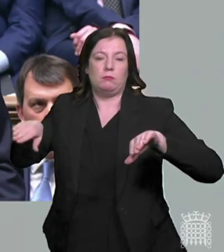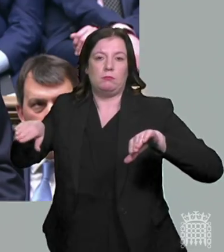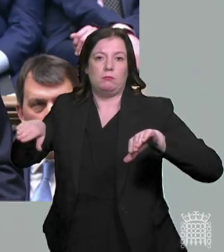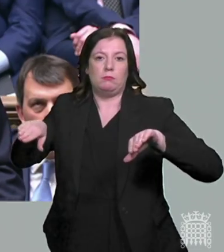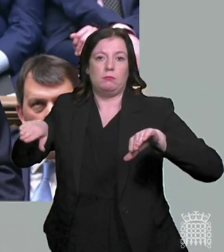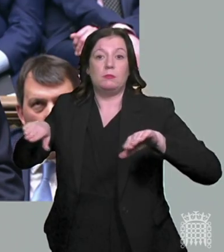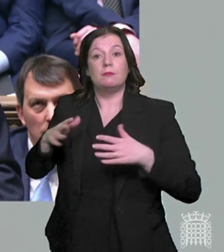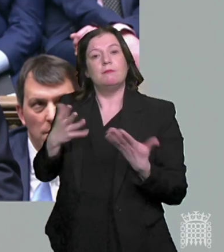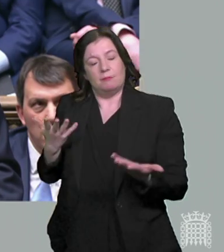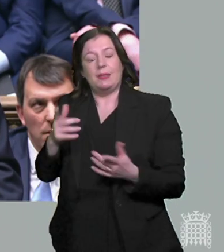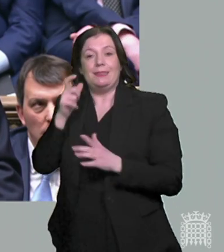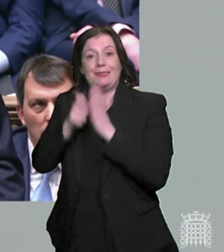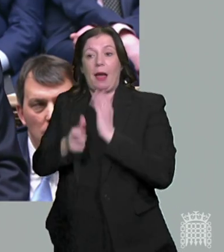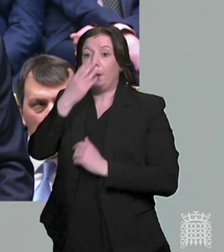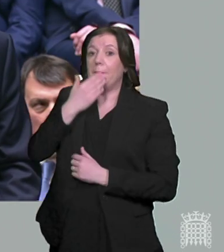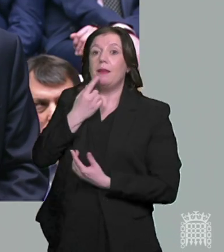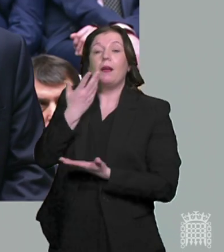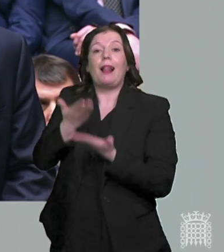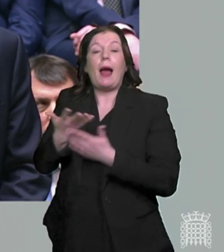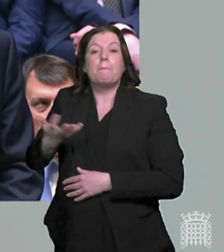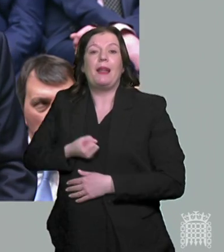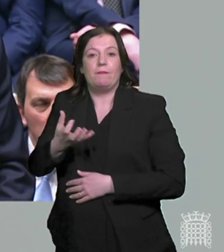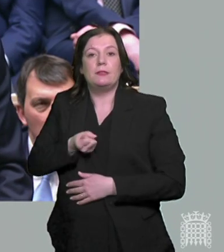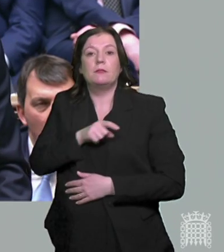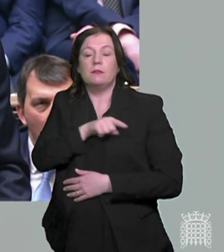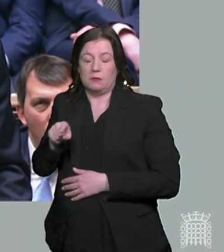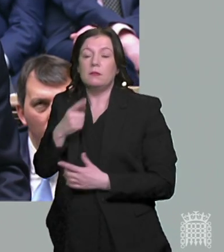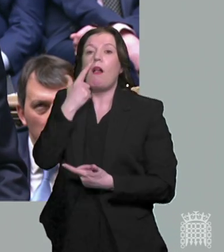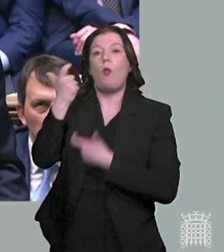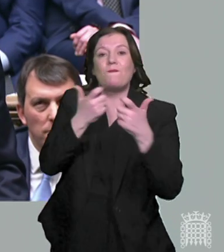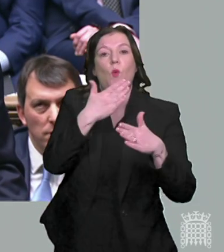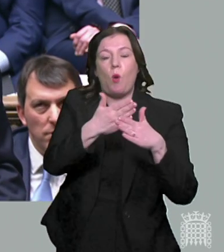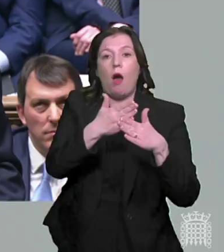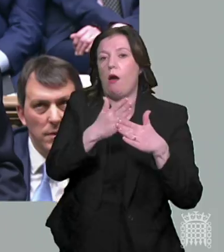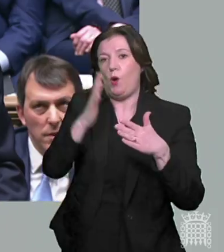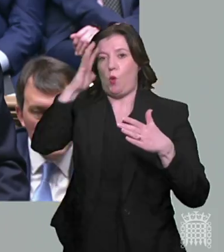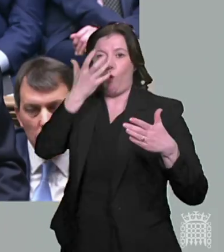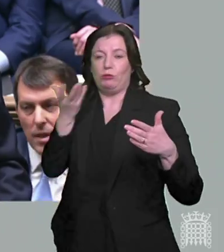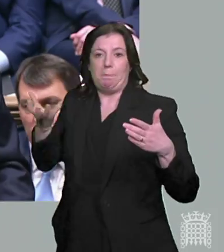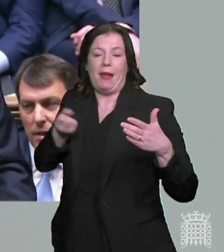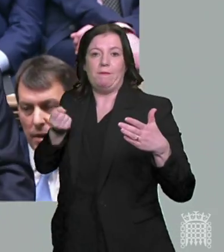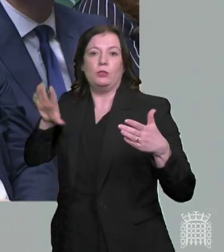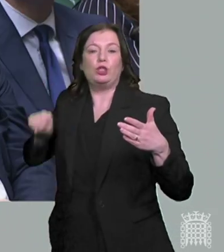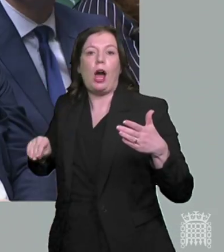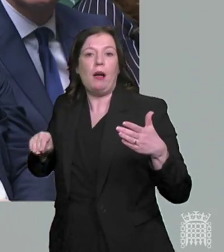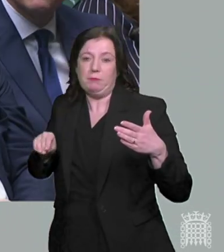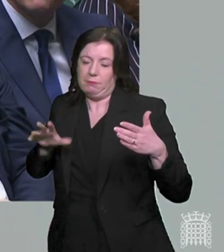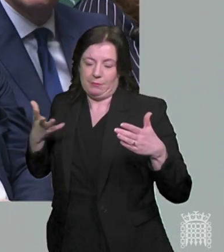As a result, disabled benefit claimants will always be able to seek work without fear of losing financial support.